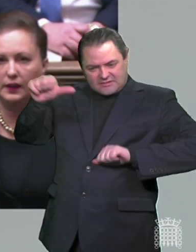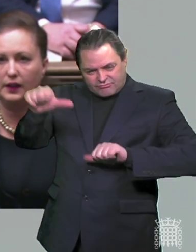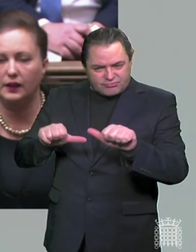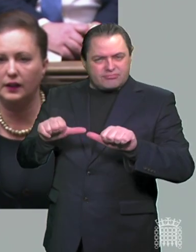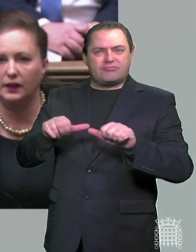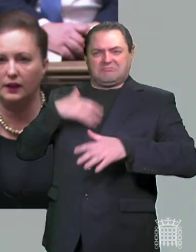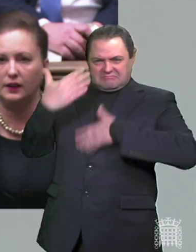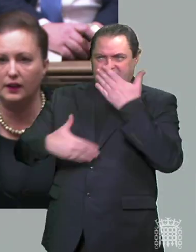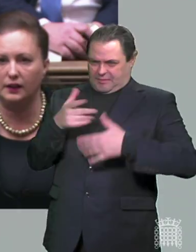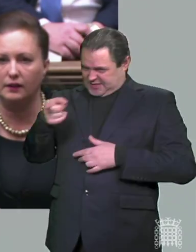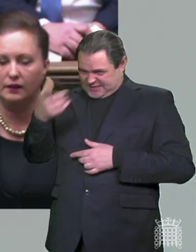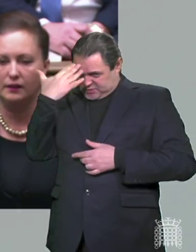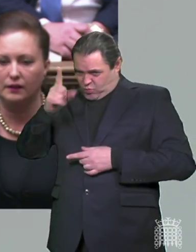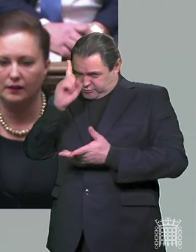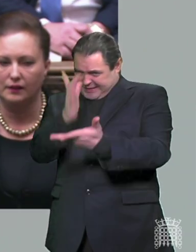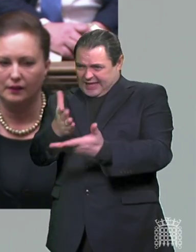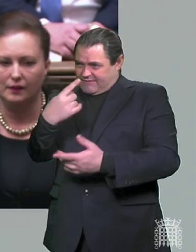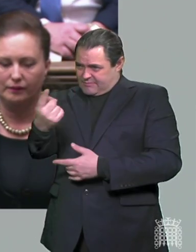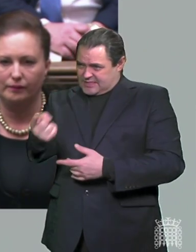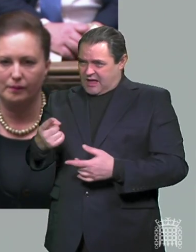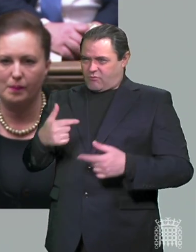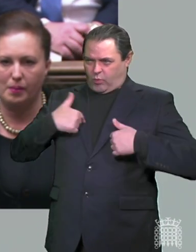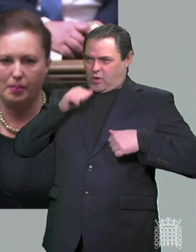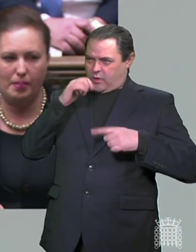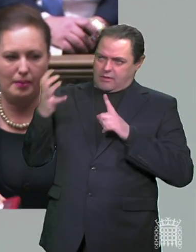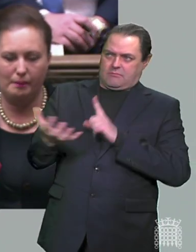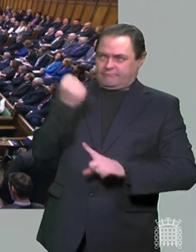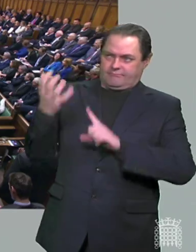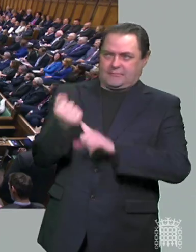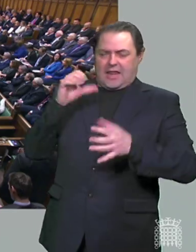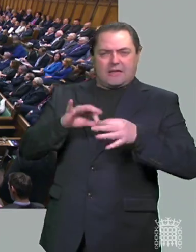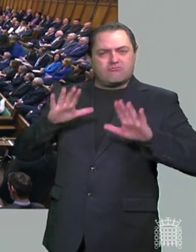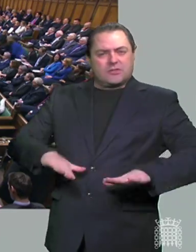While he cannot even figure out what he believes in, we will keep delivering for Britain.